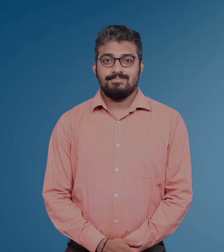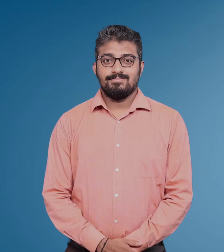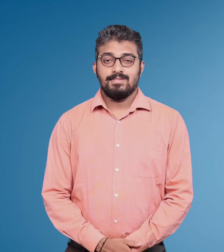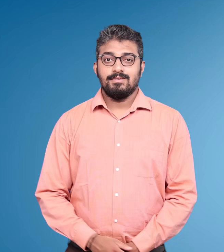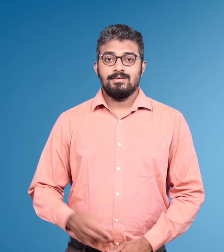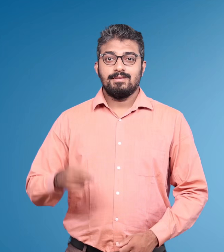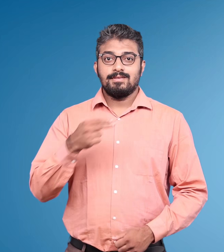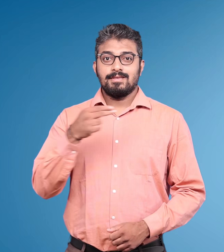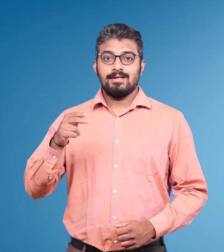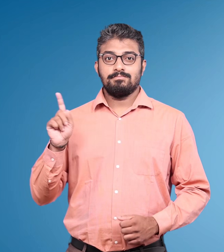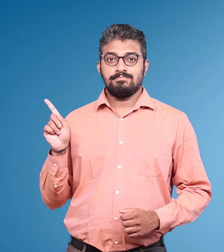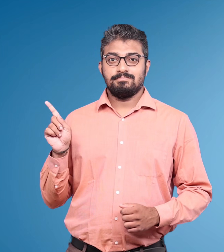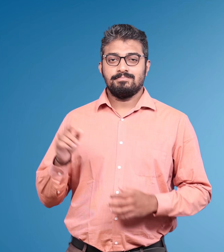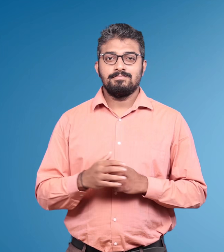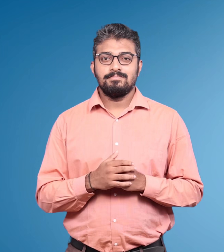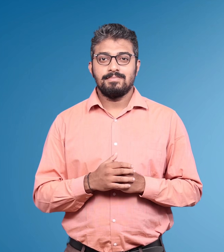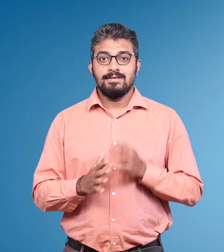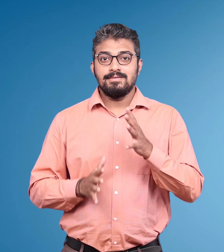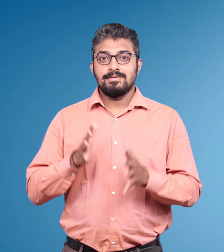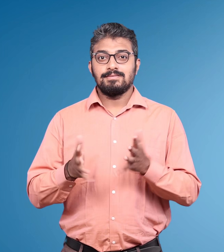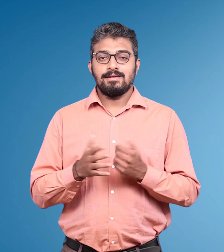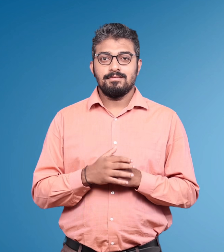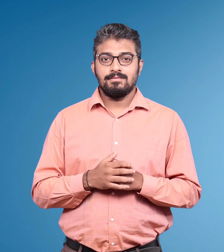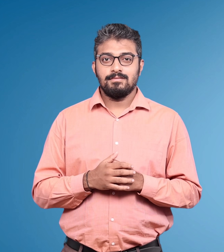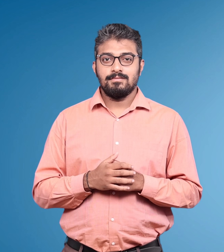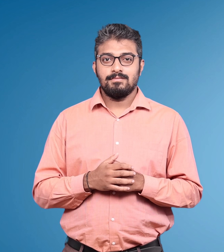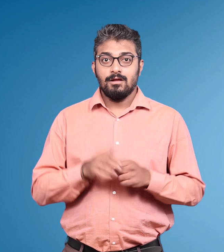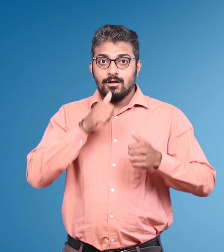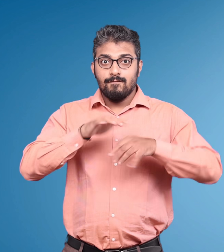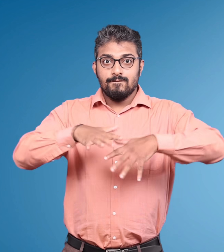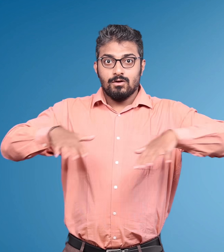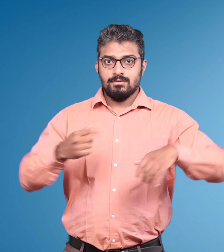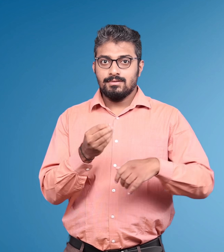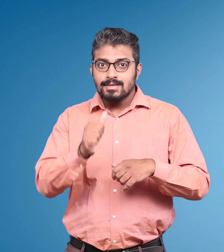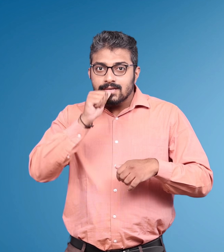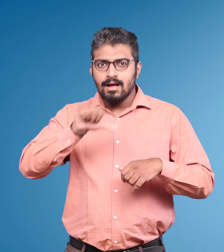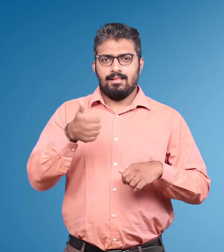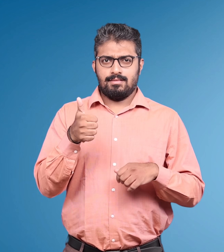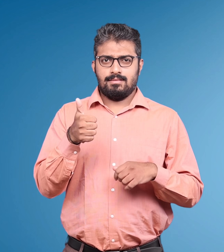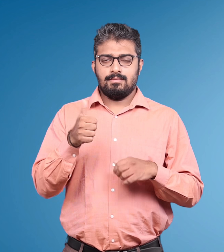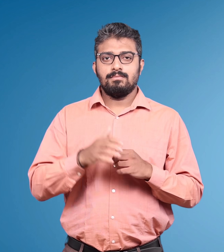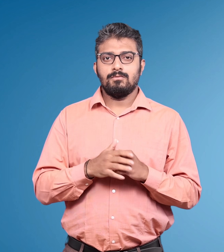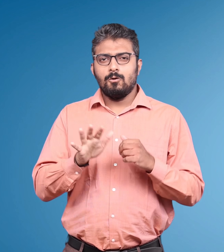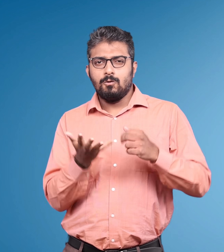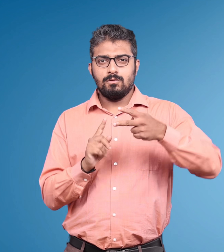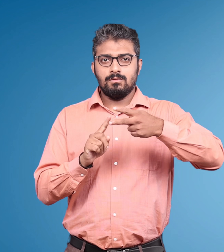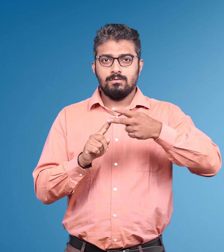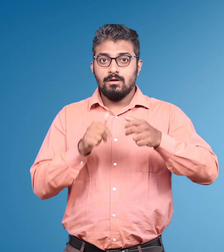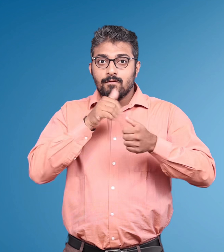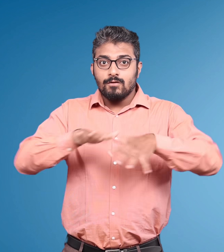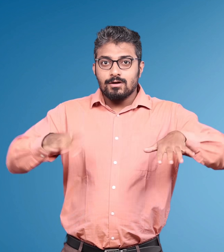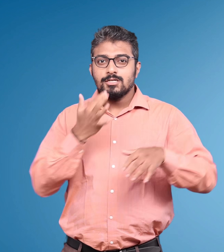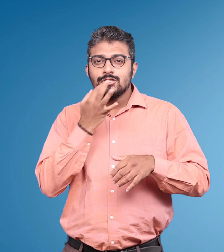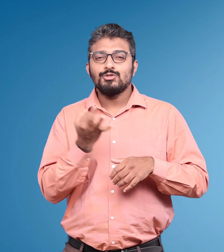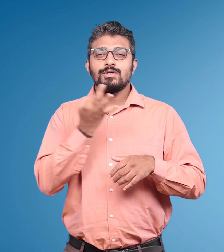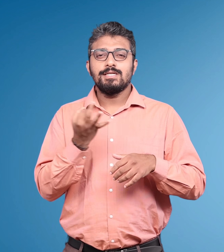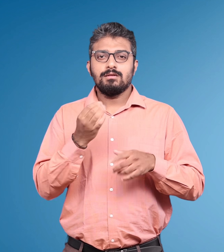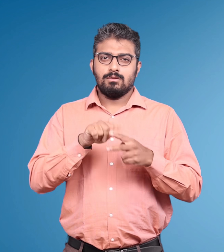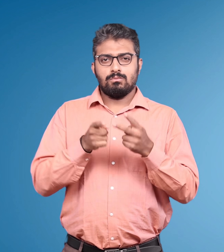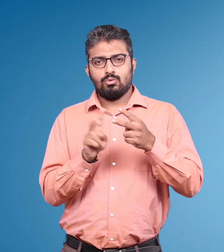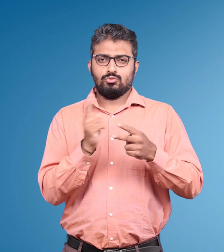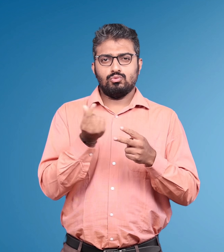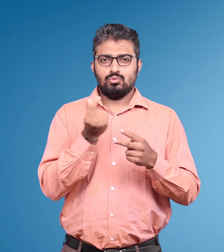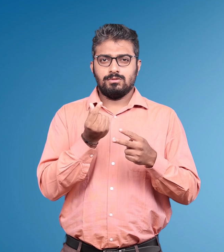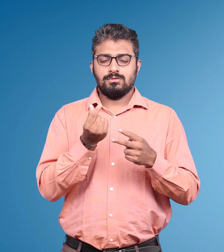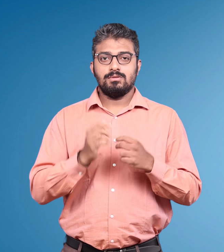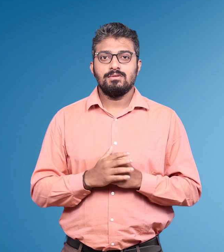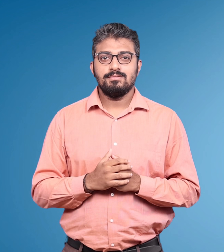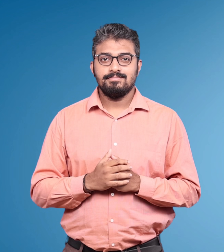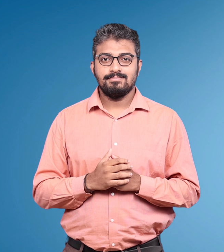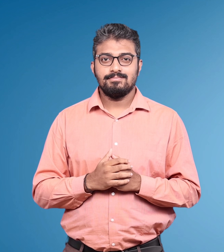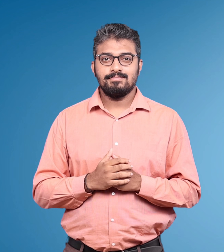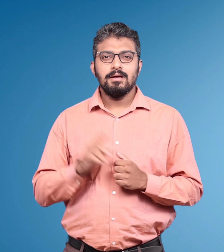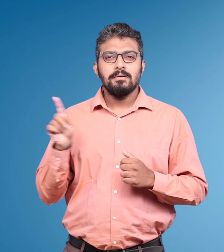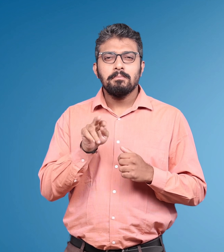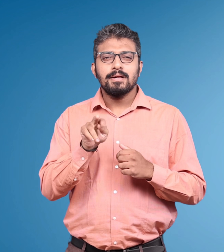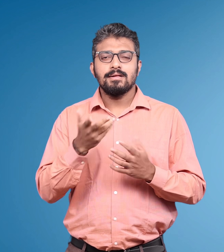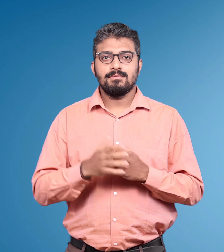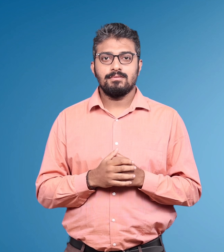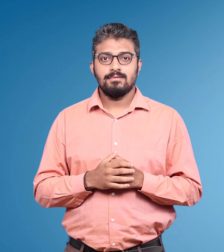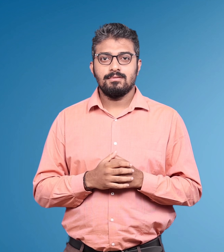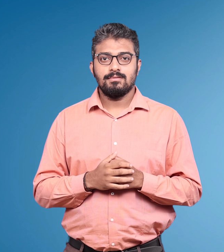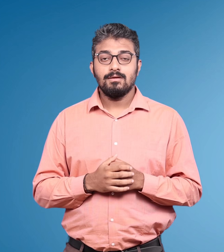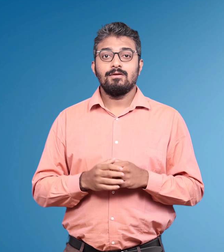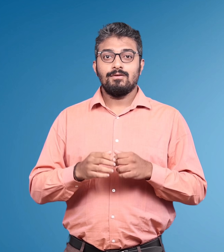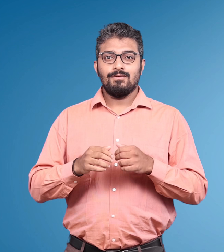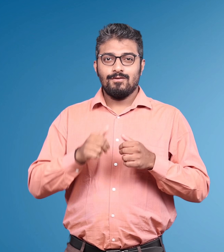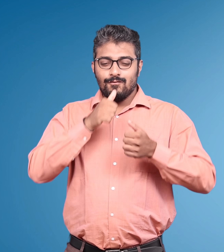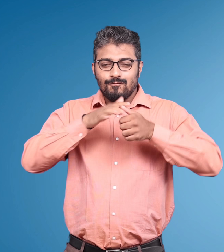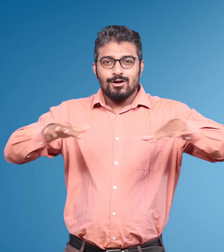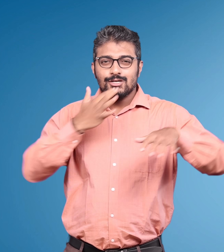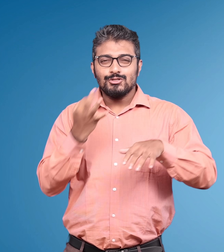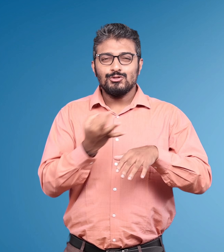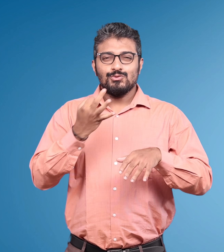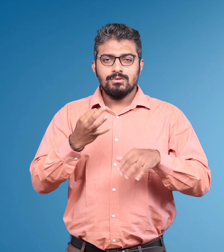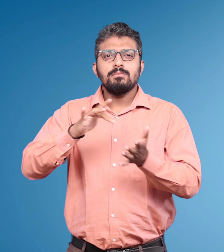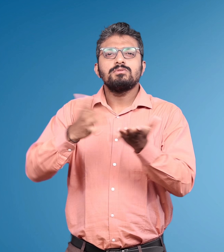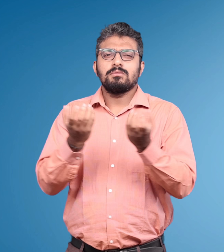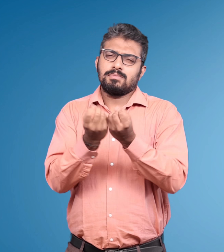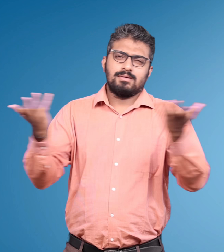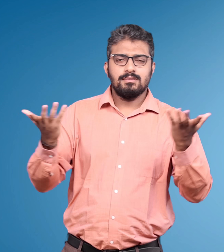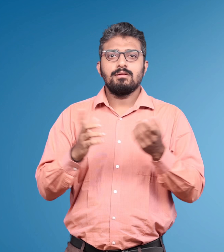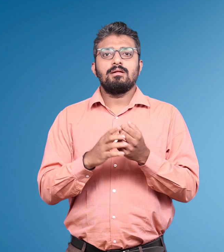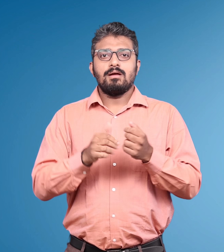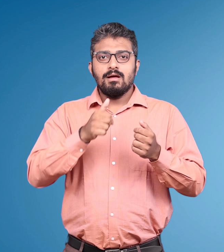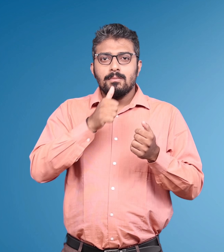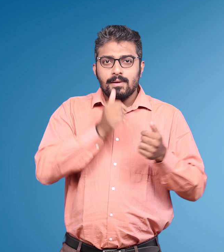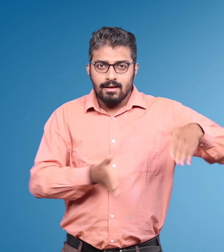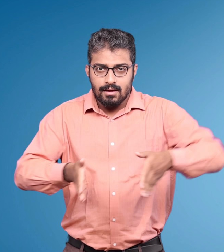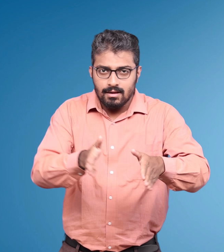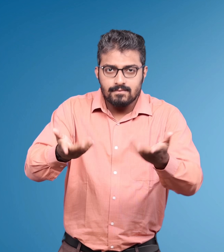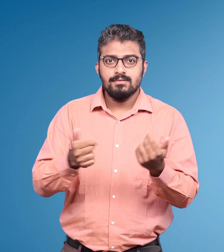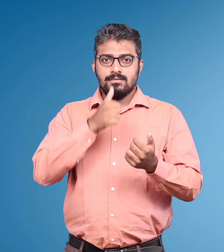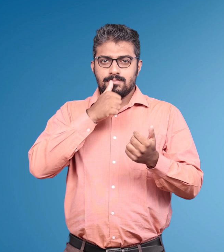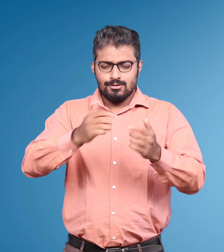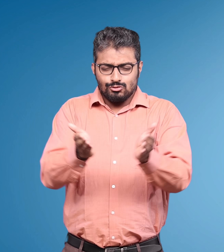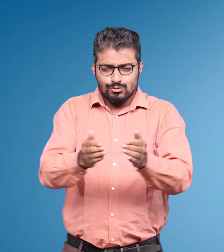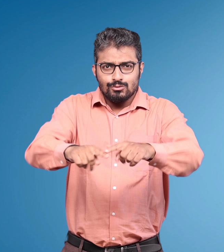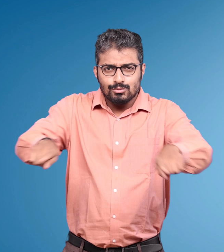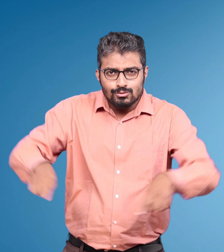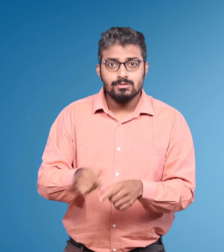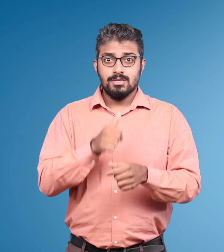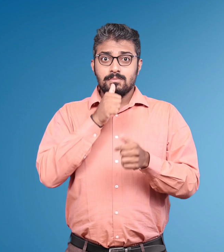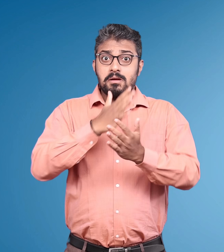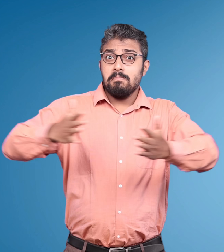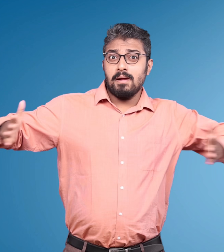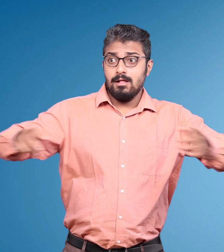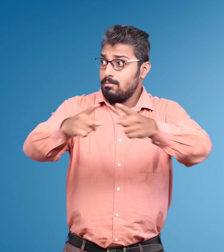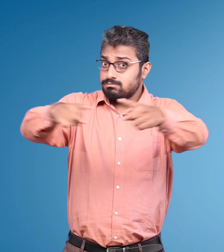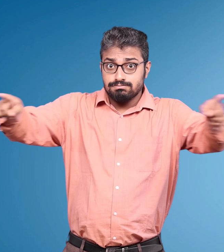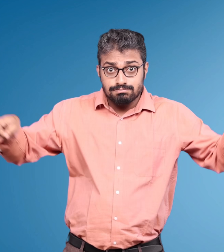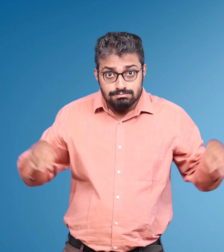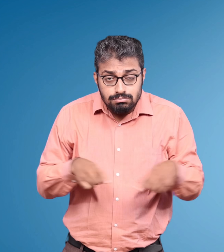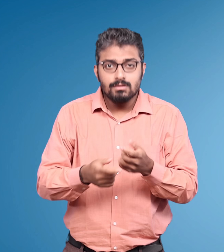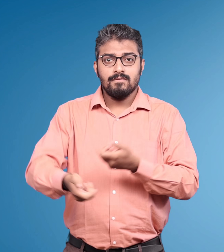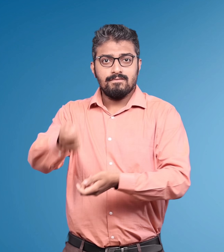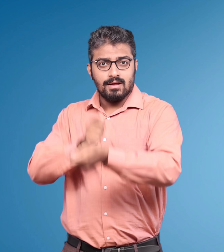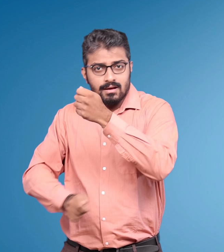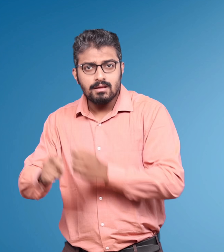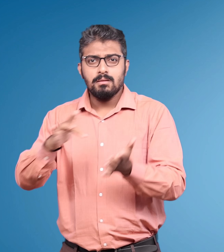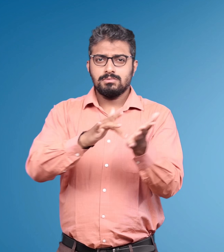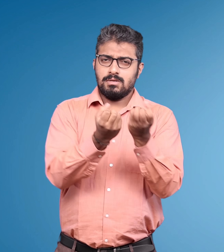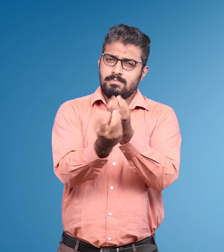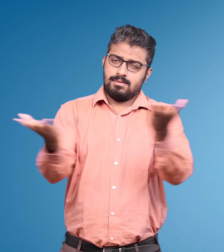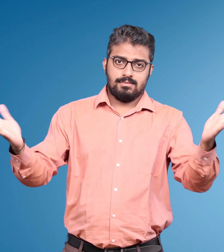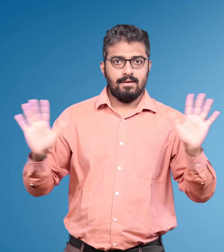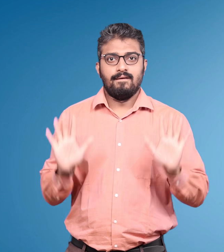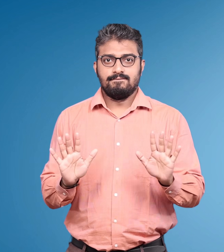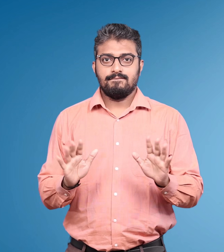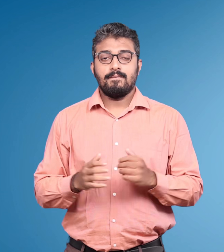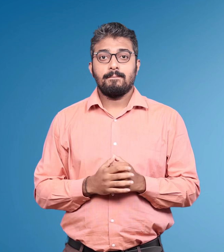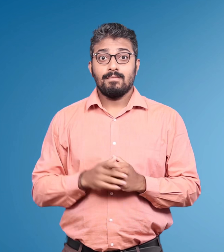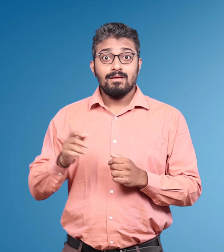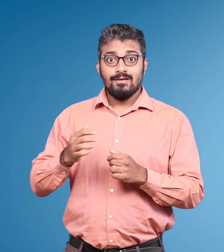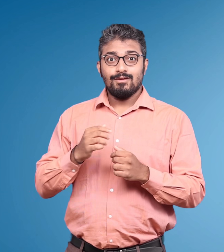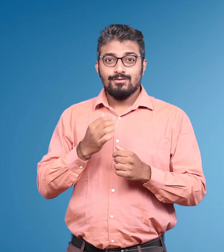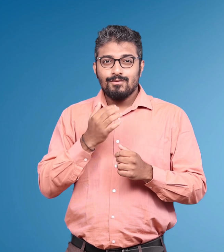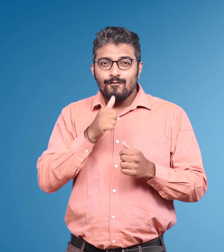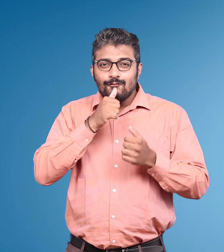Freshwater. This sign means freshwater. Freshwater is found in rivers ponds, lakes, wells, etc..